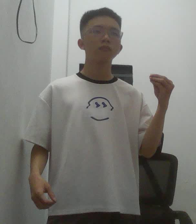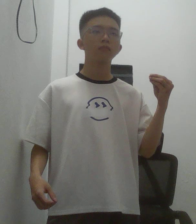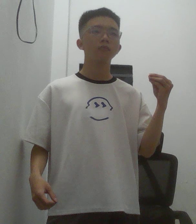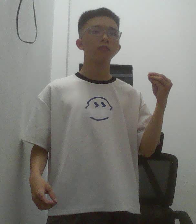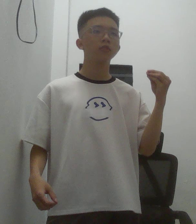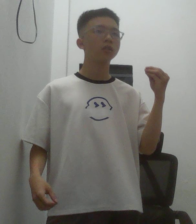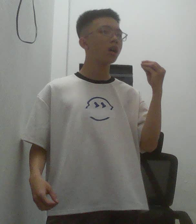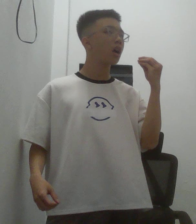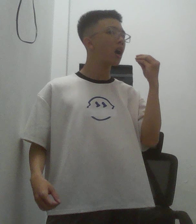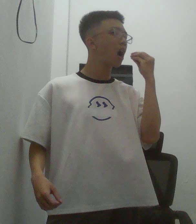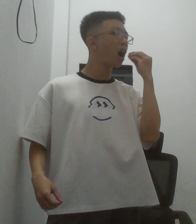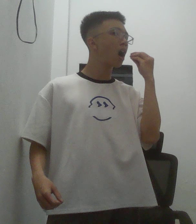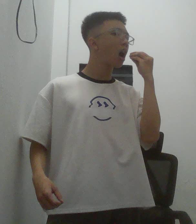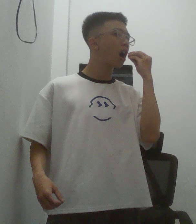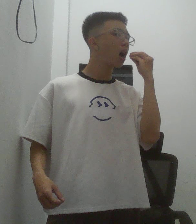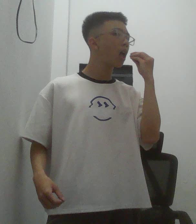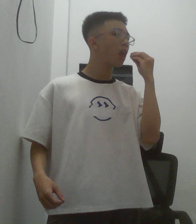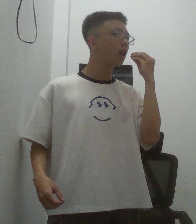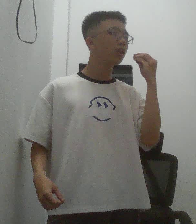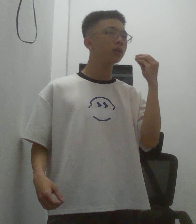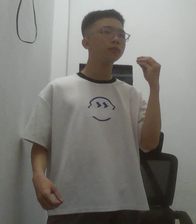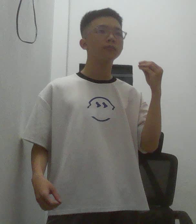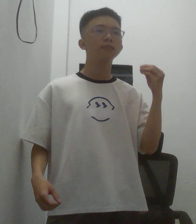an